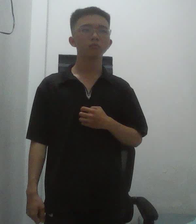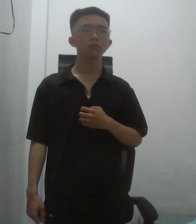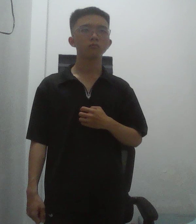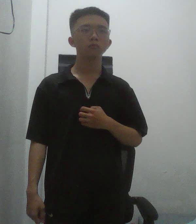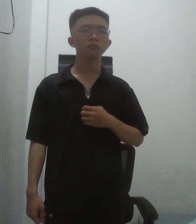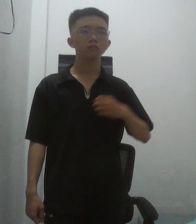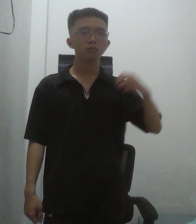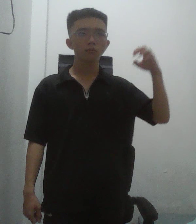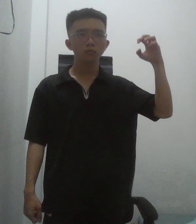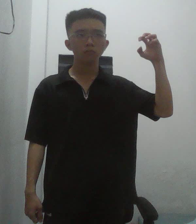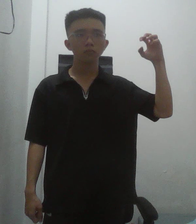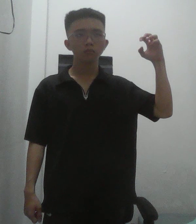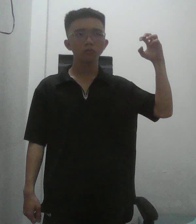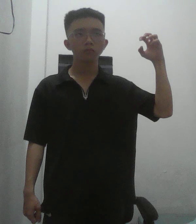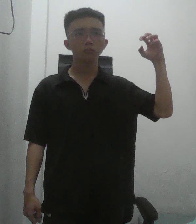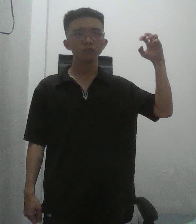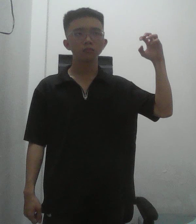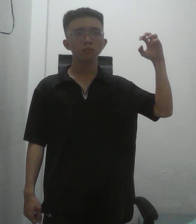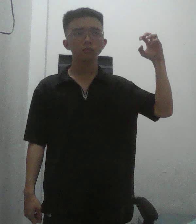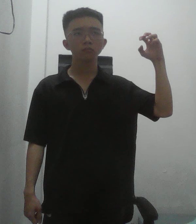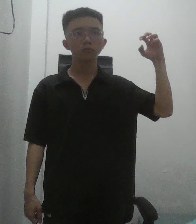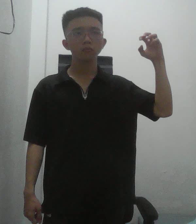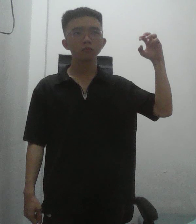tuc gian